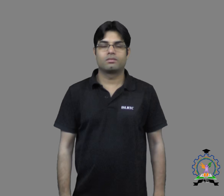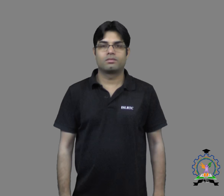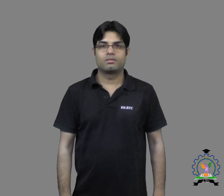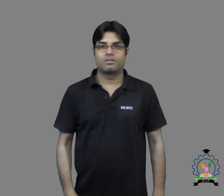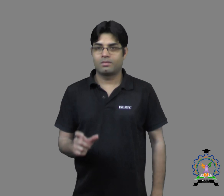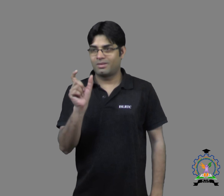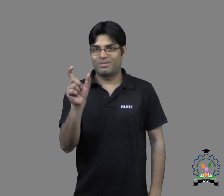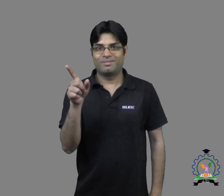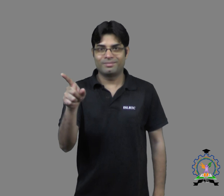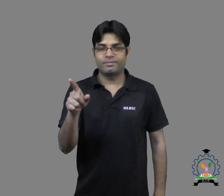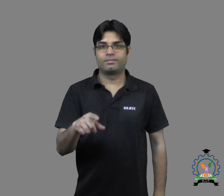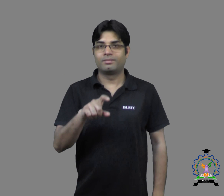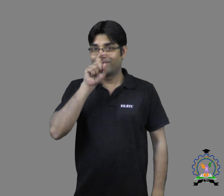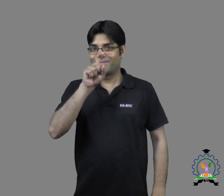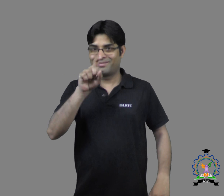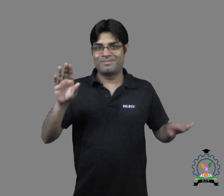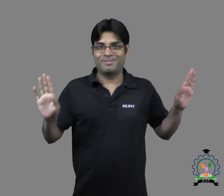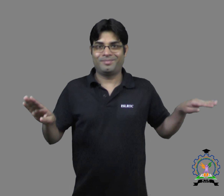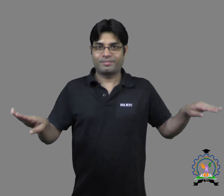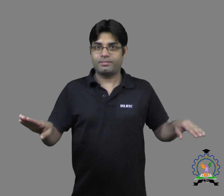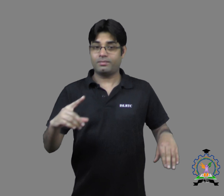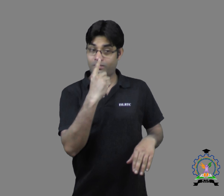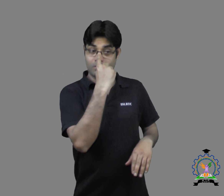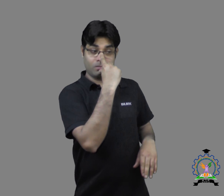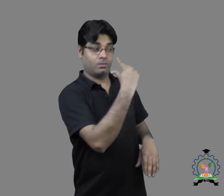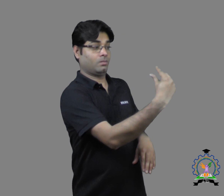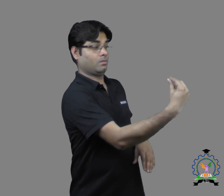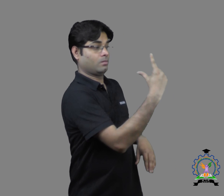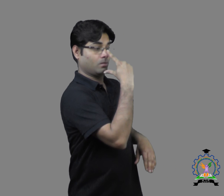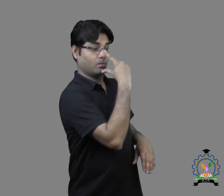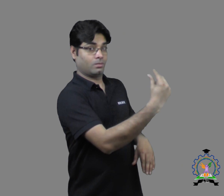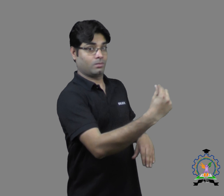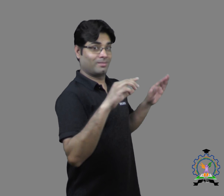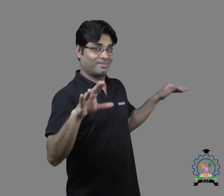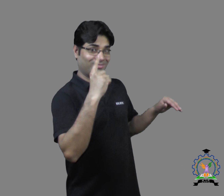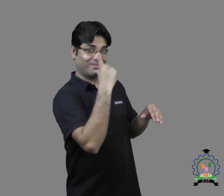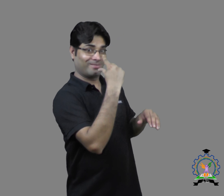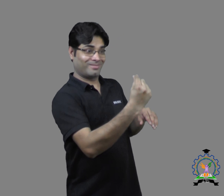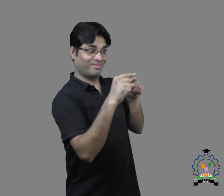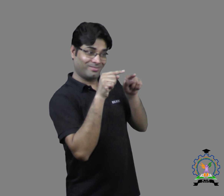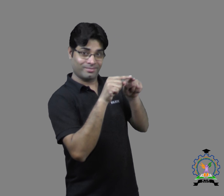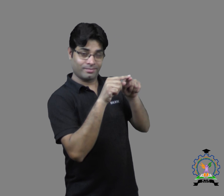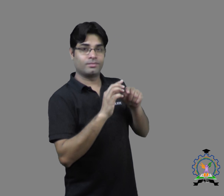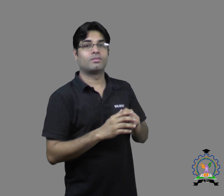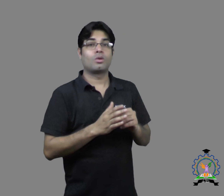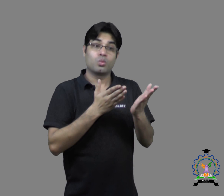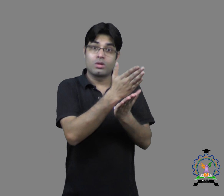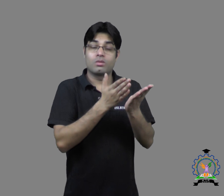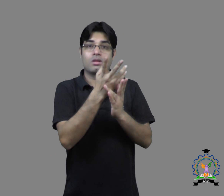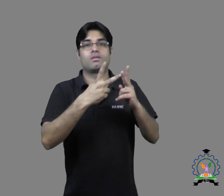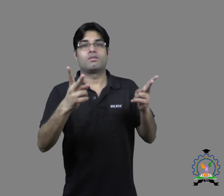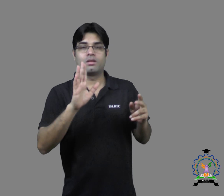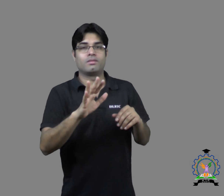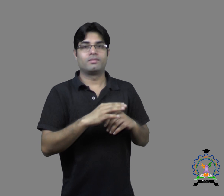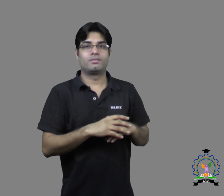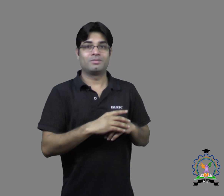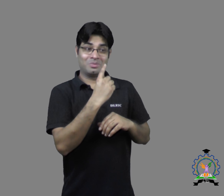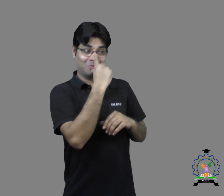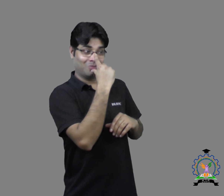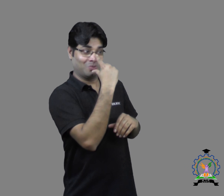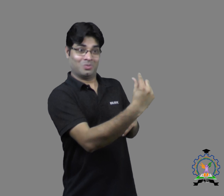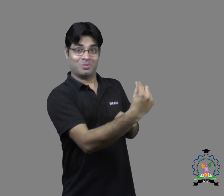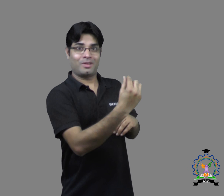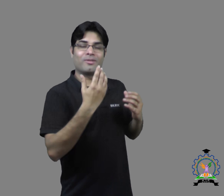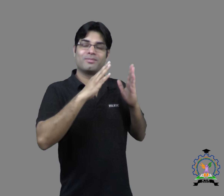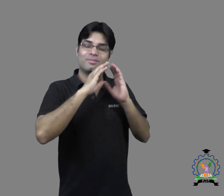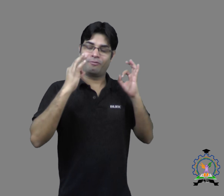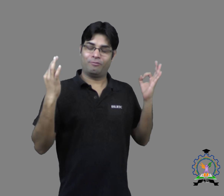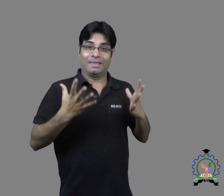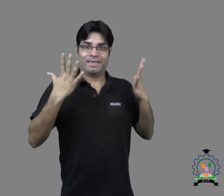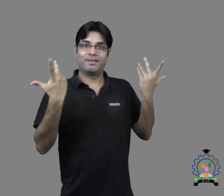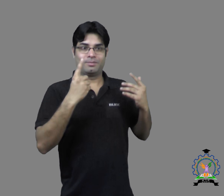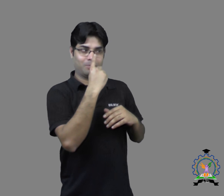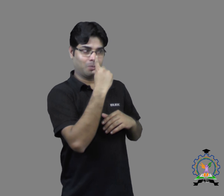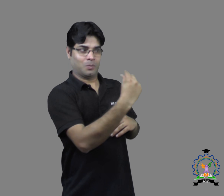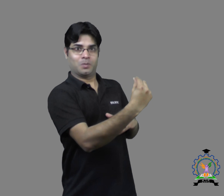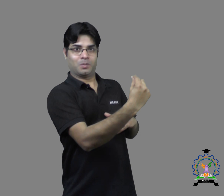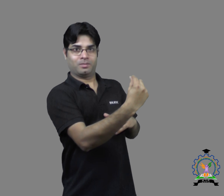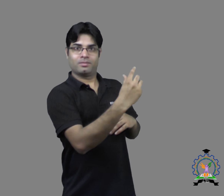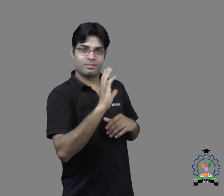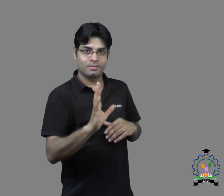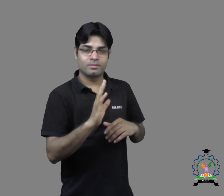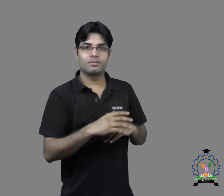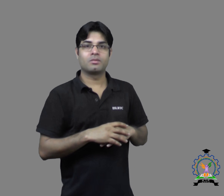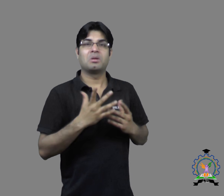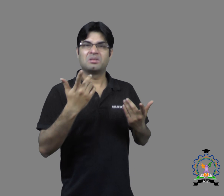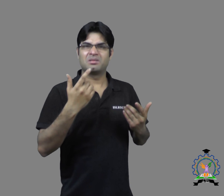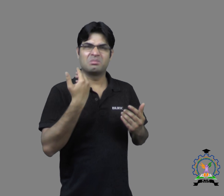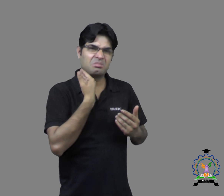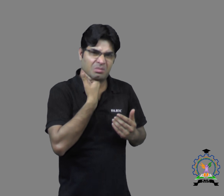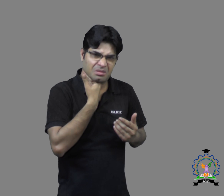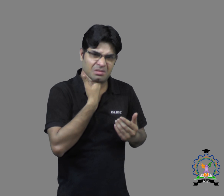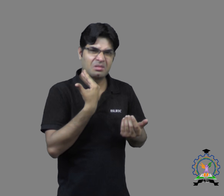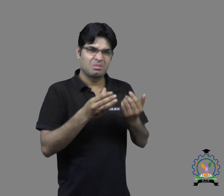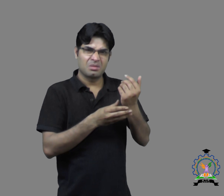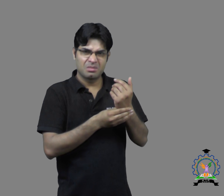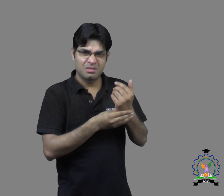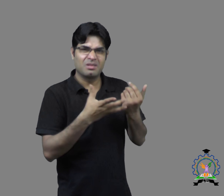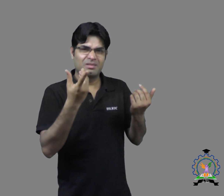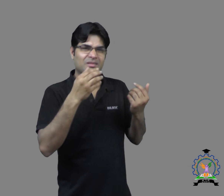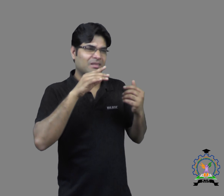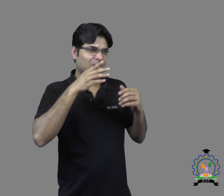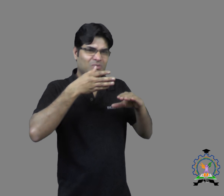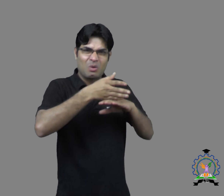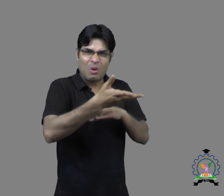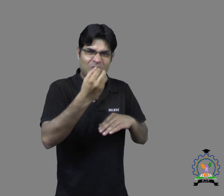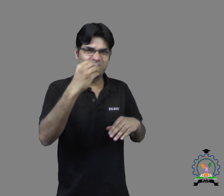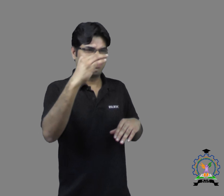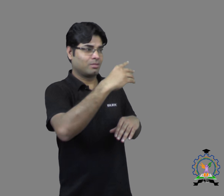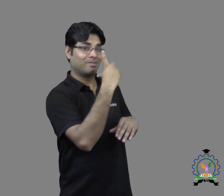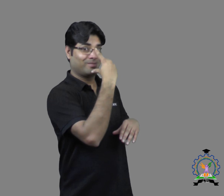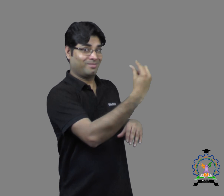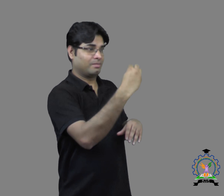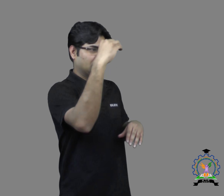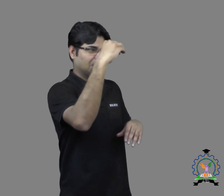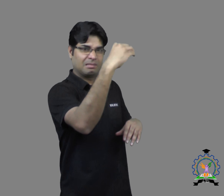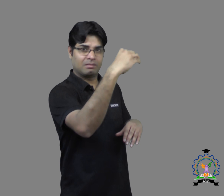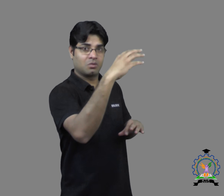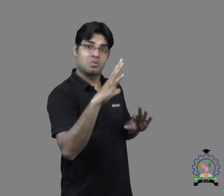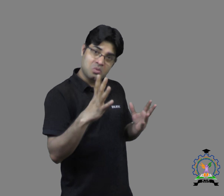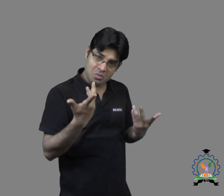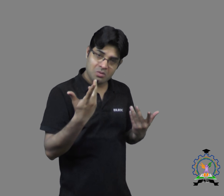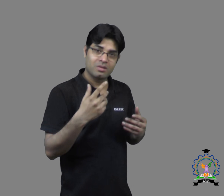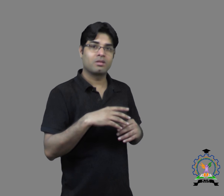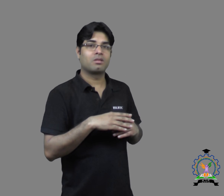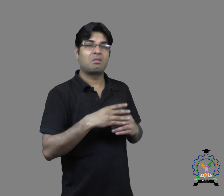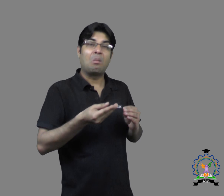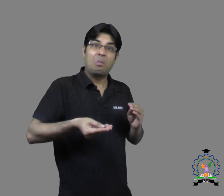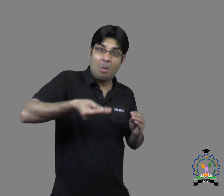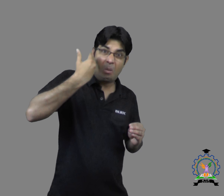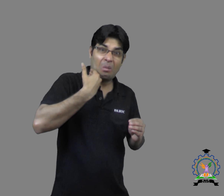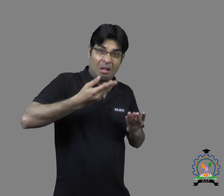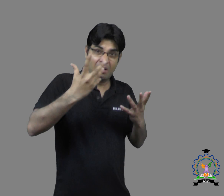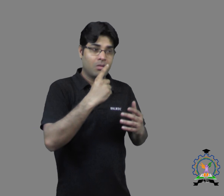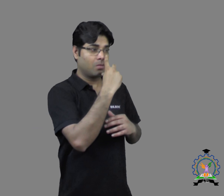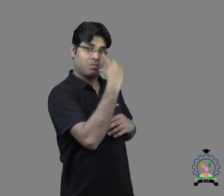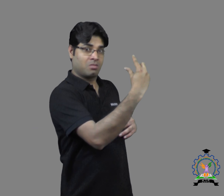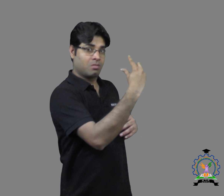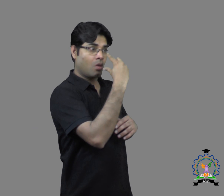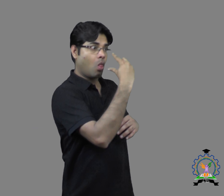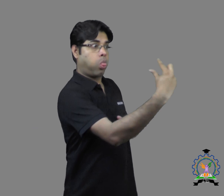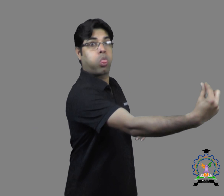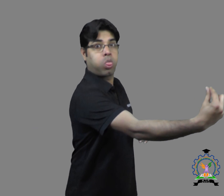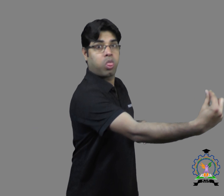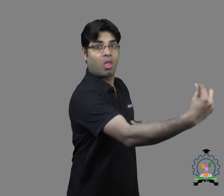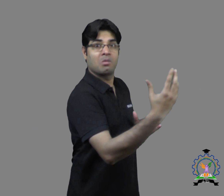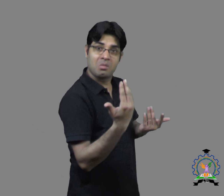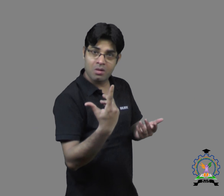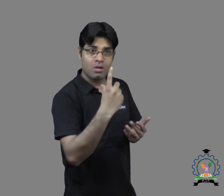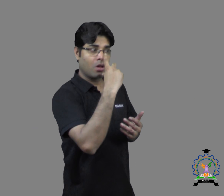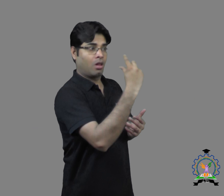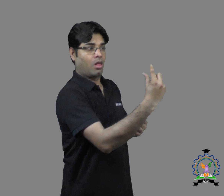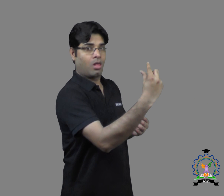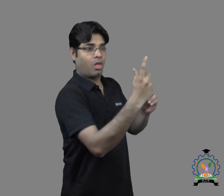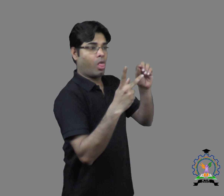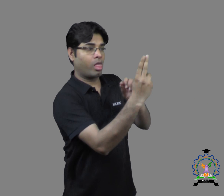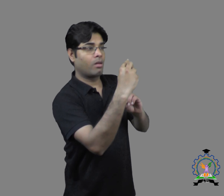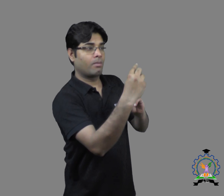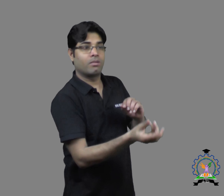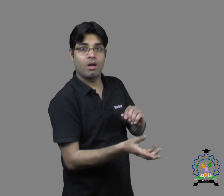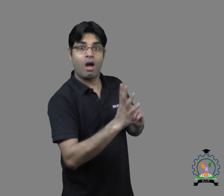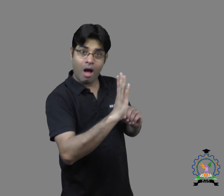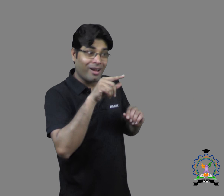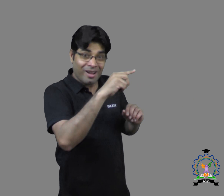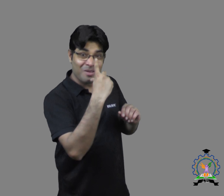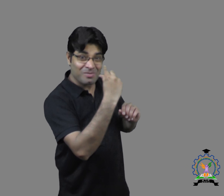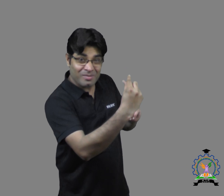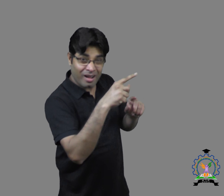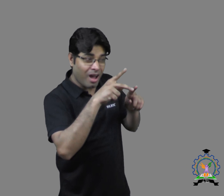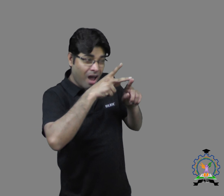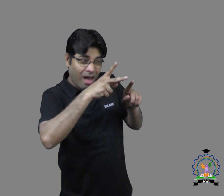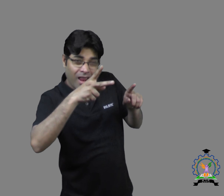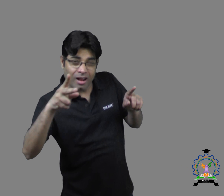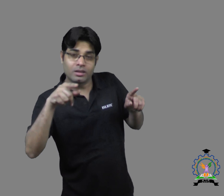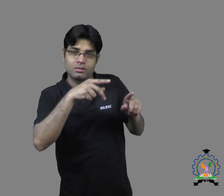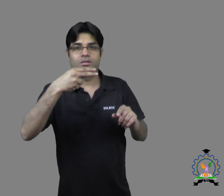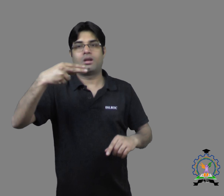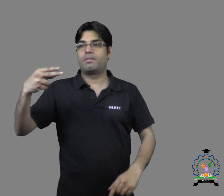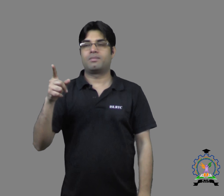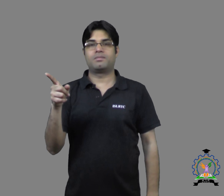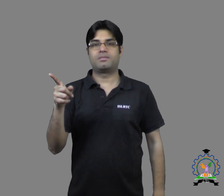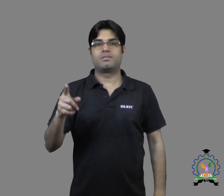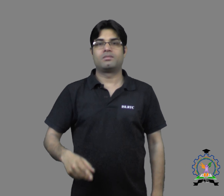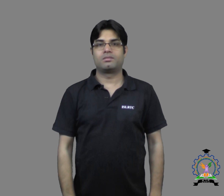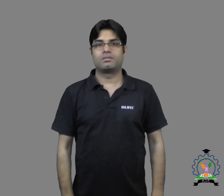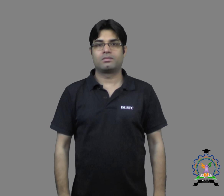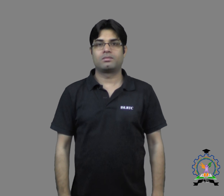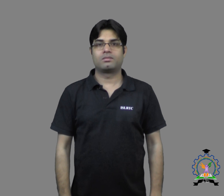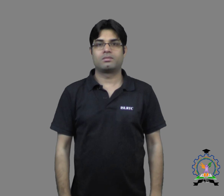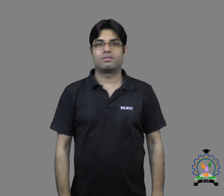Debeaking